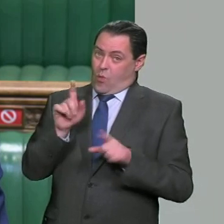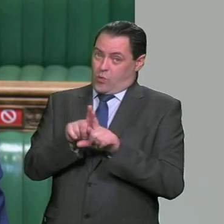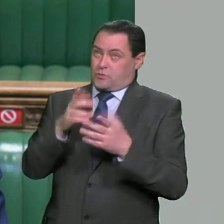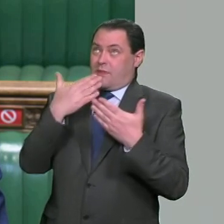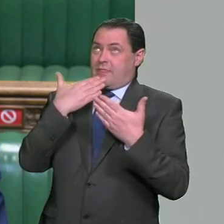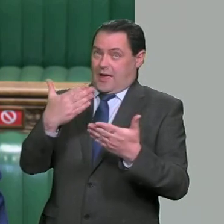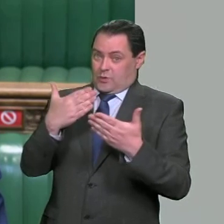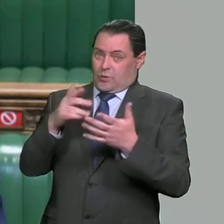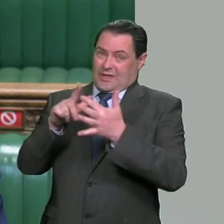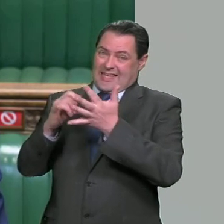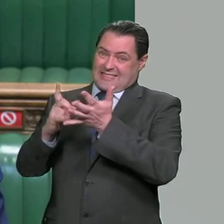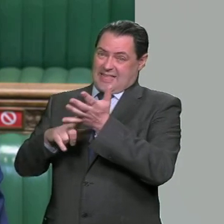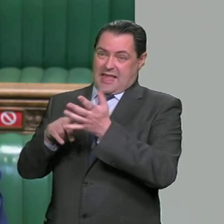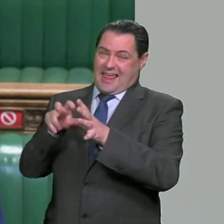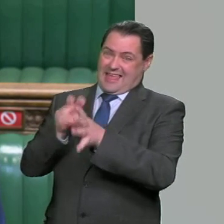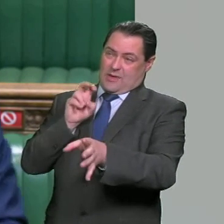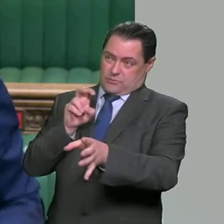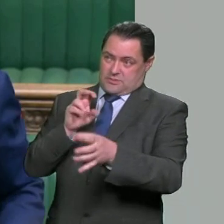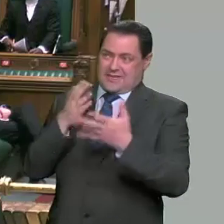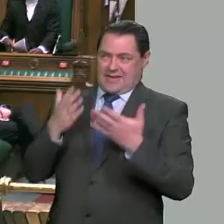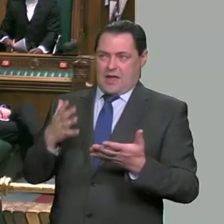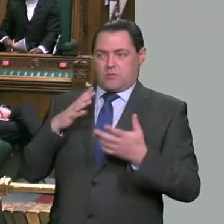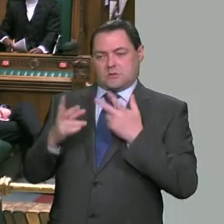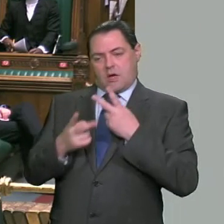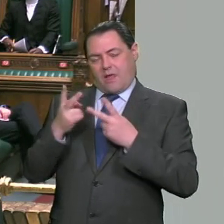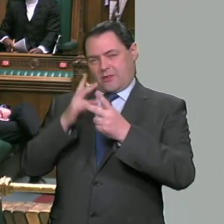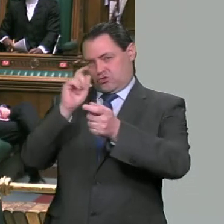We now need to get on with the other changes that are necessary.